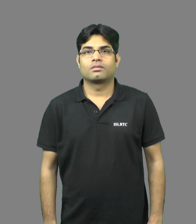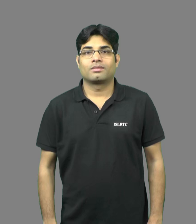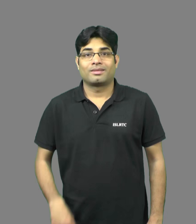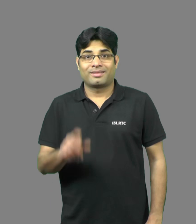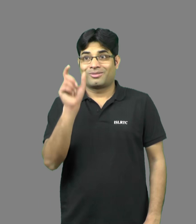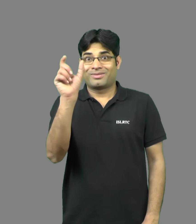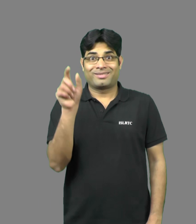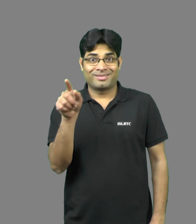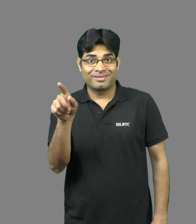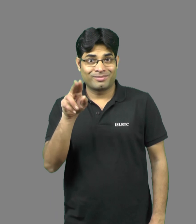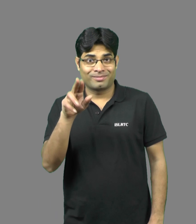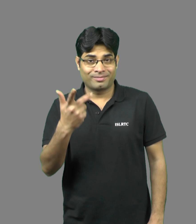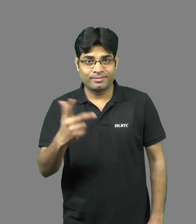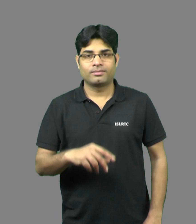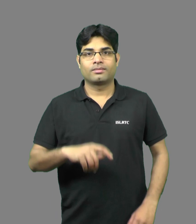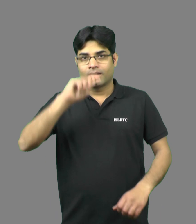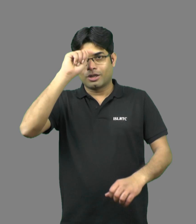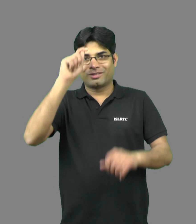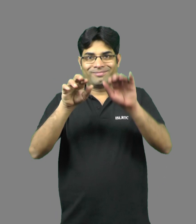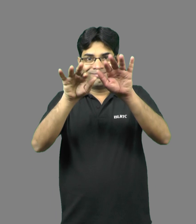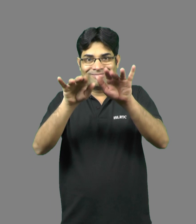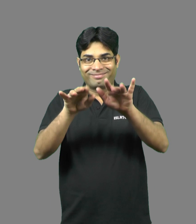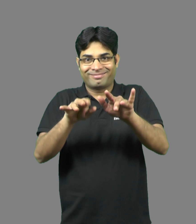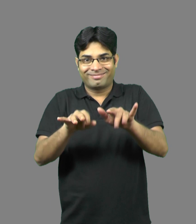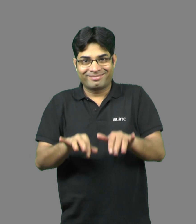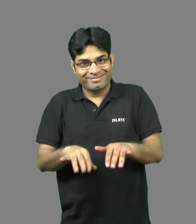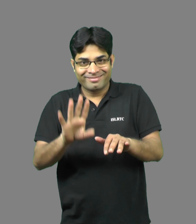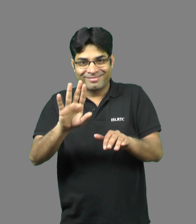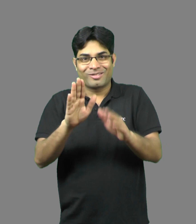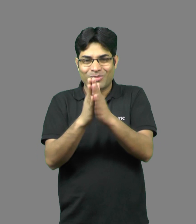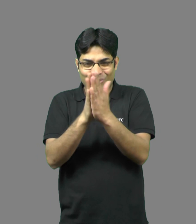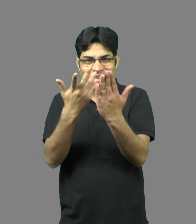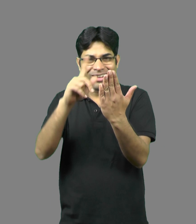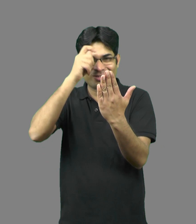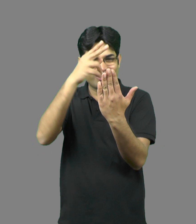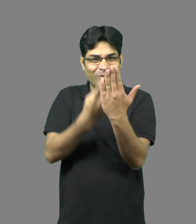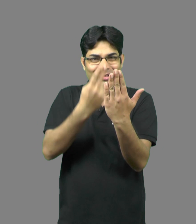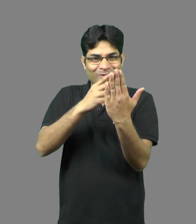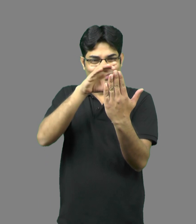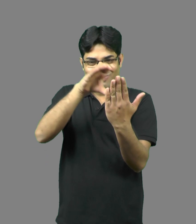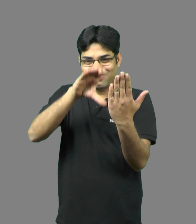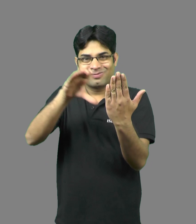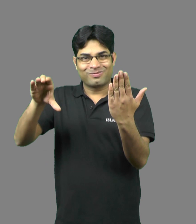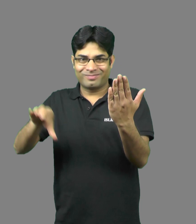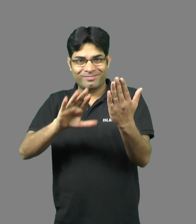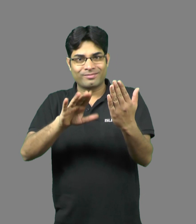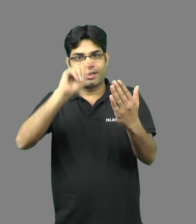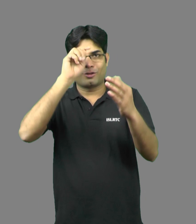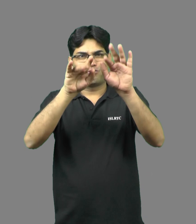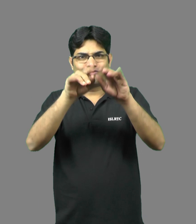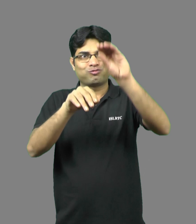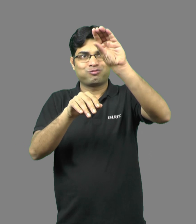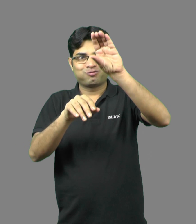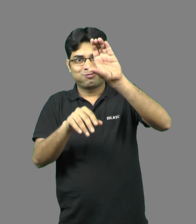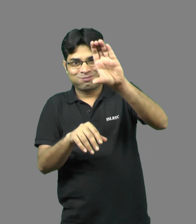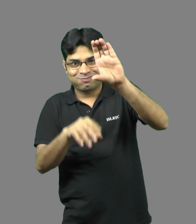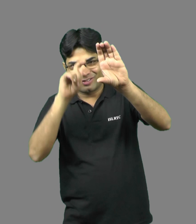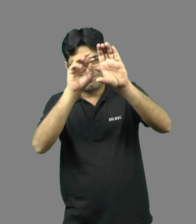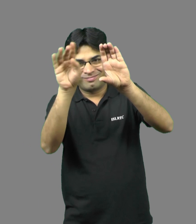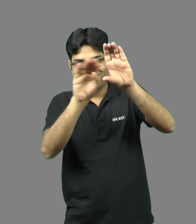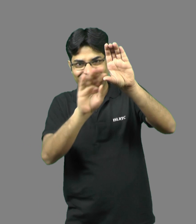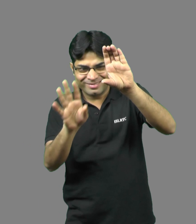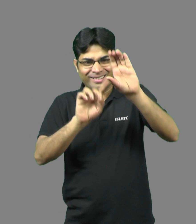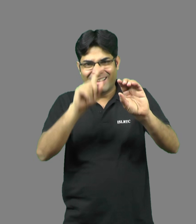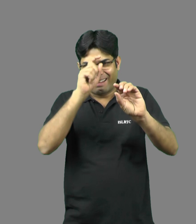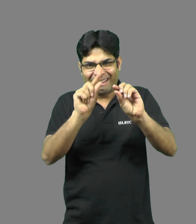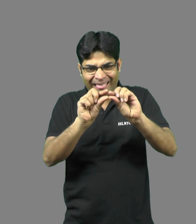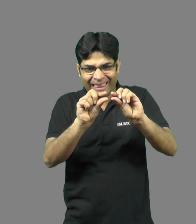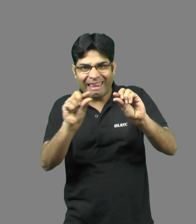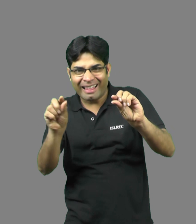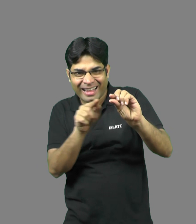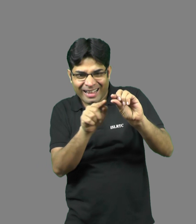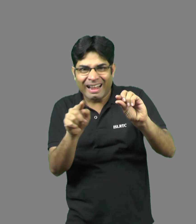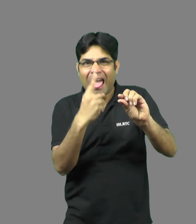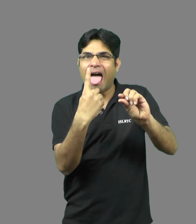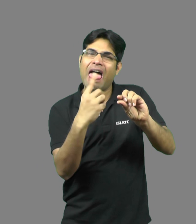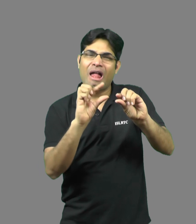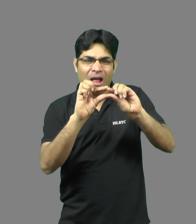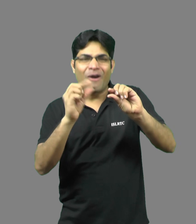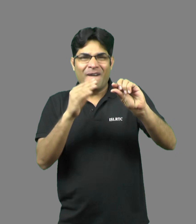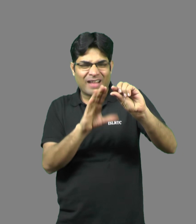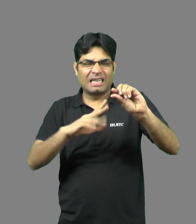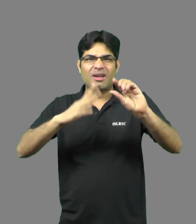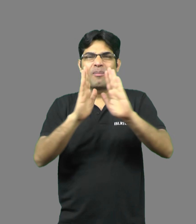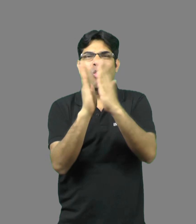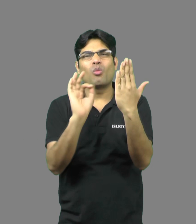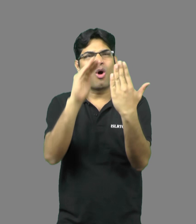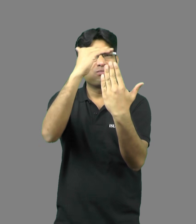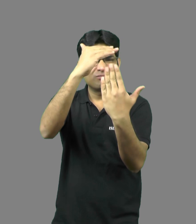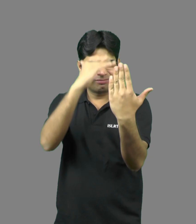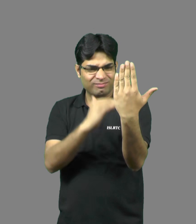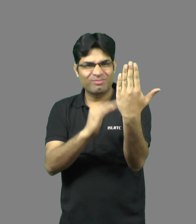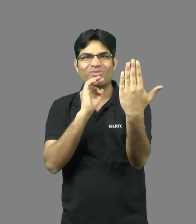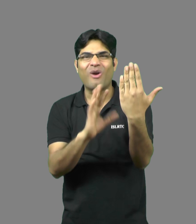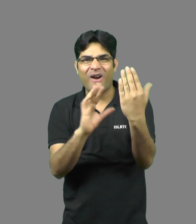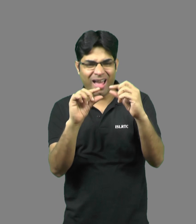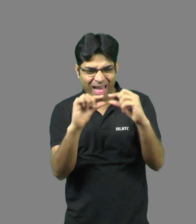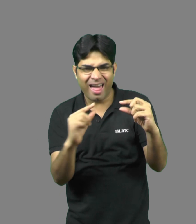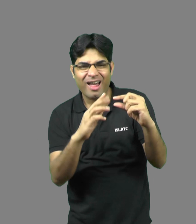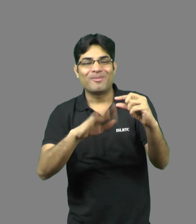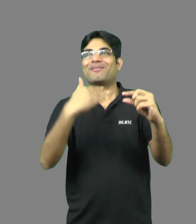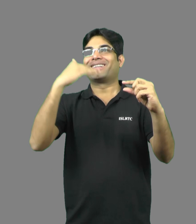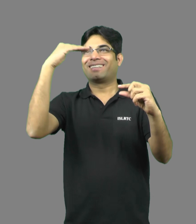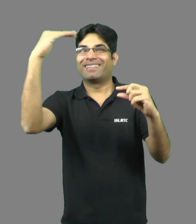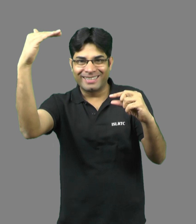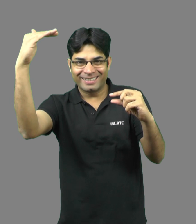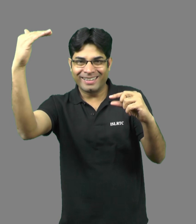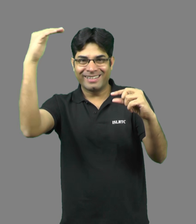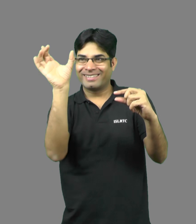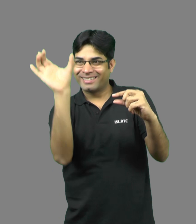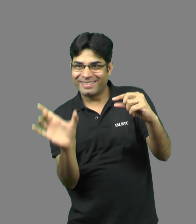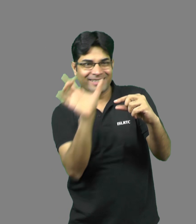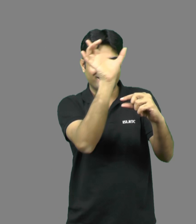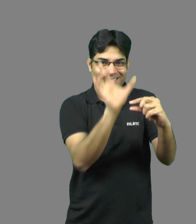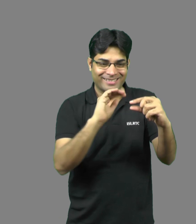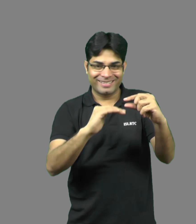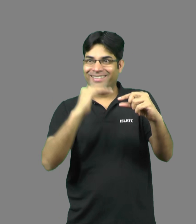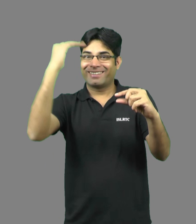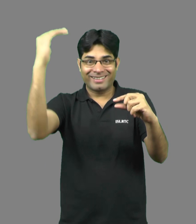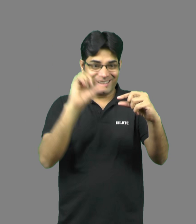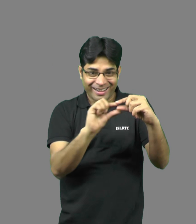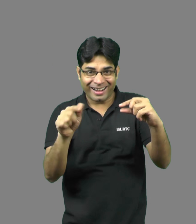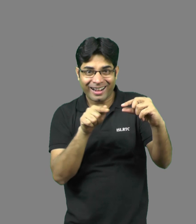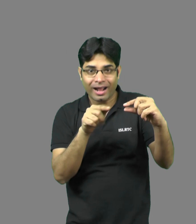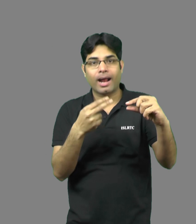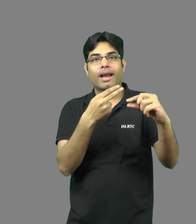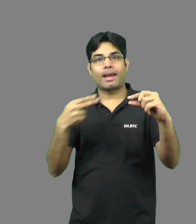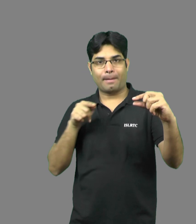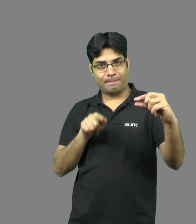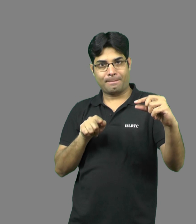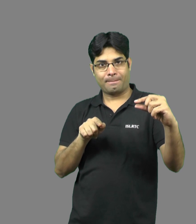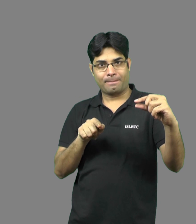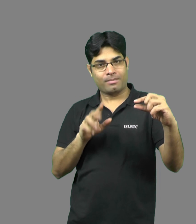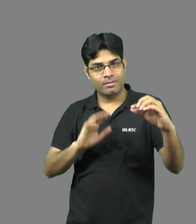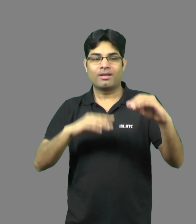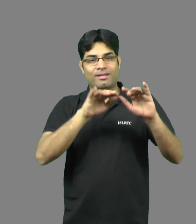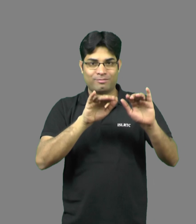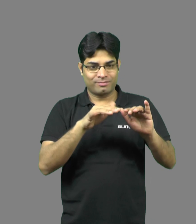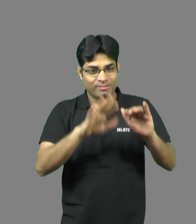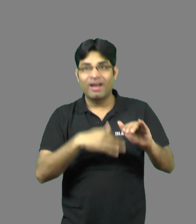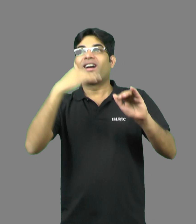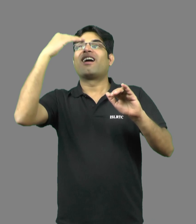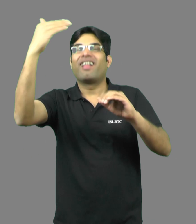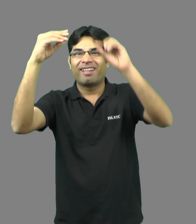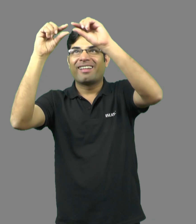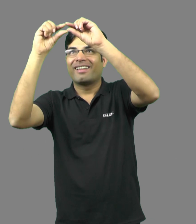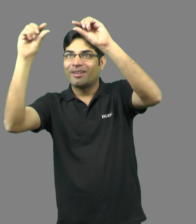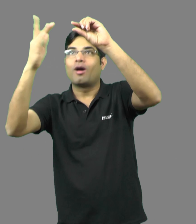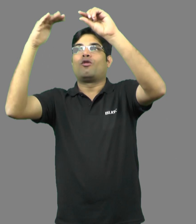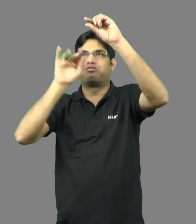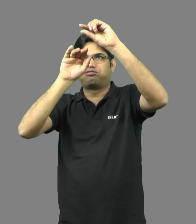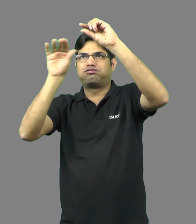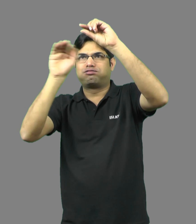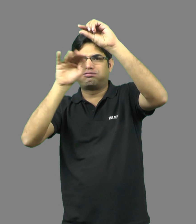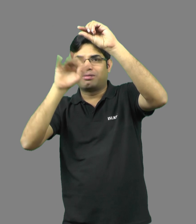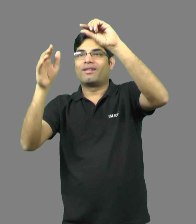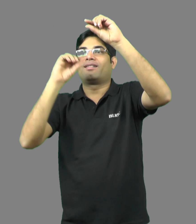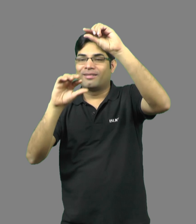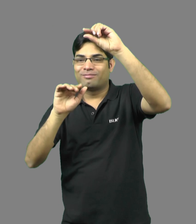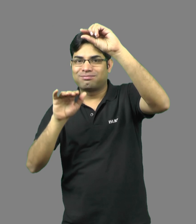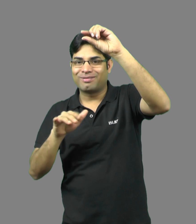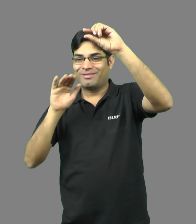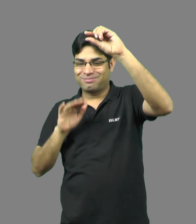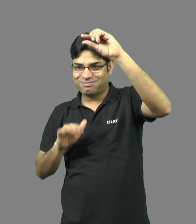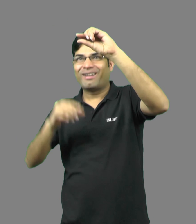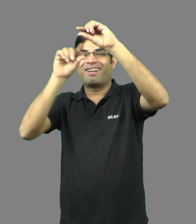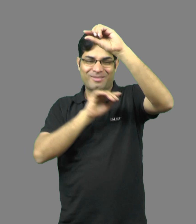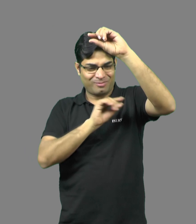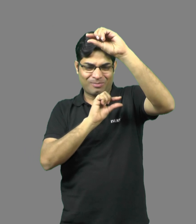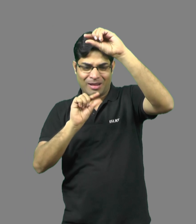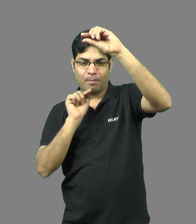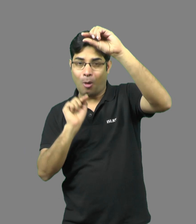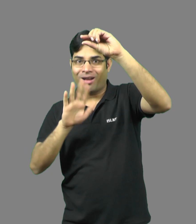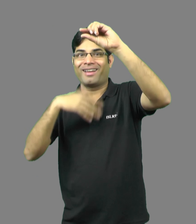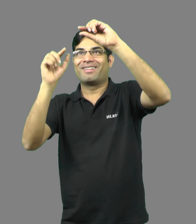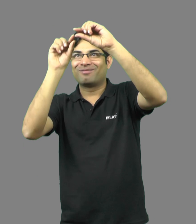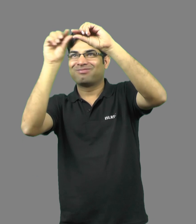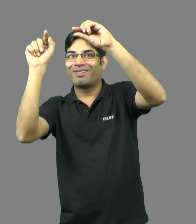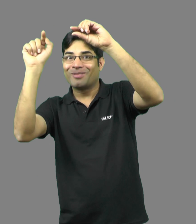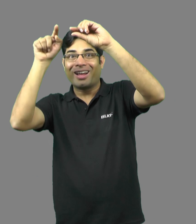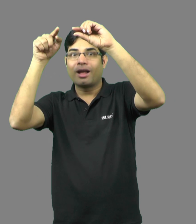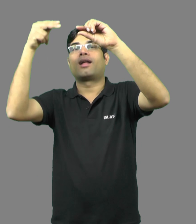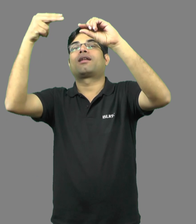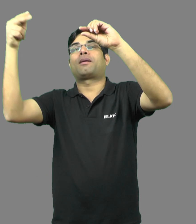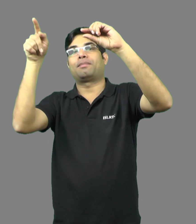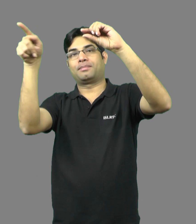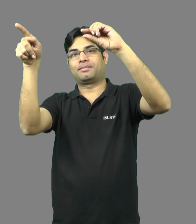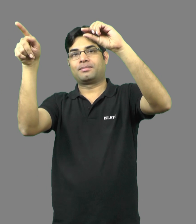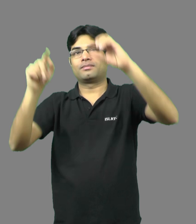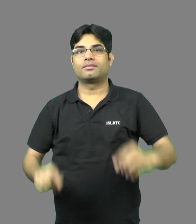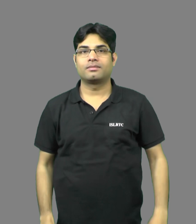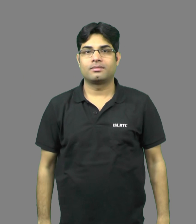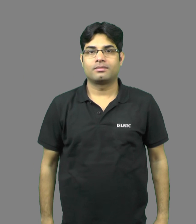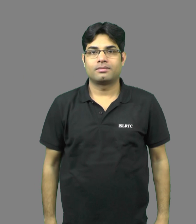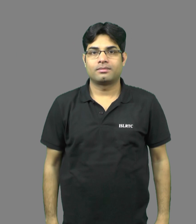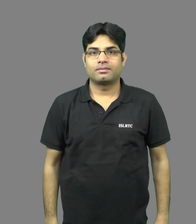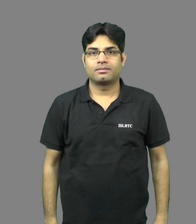Widows and Orphans